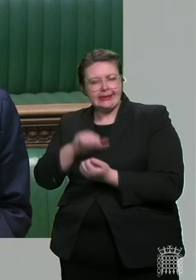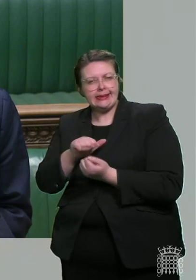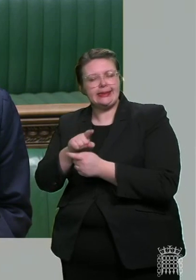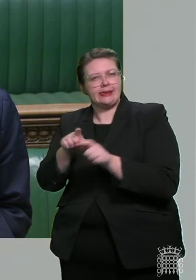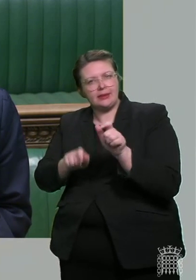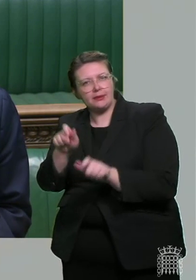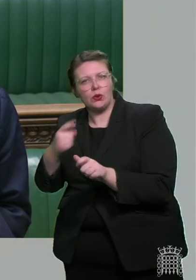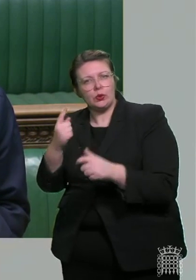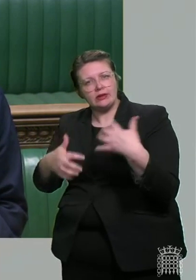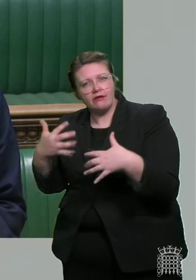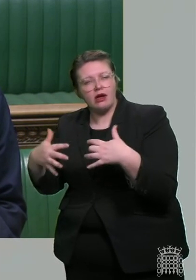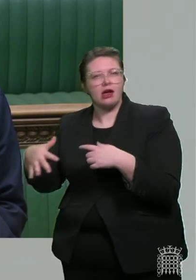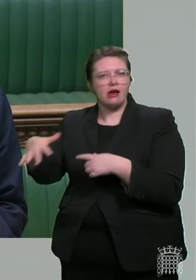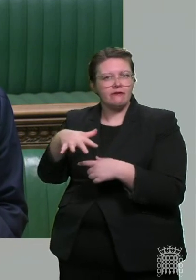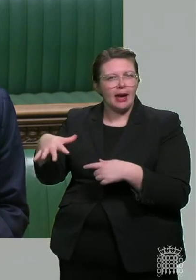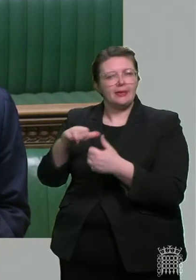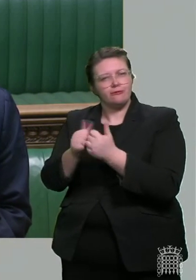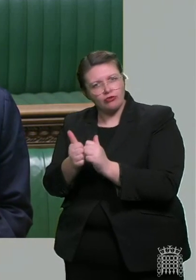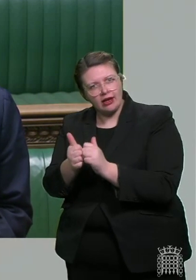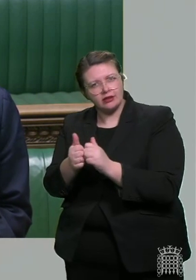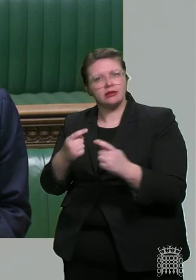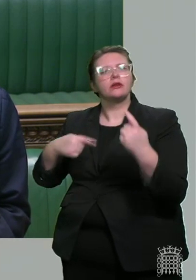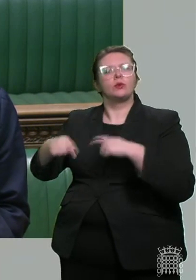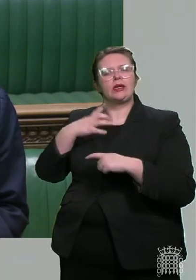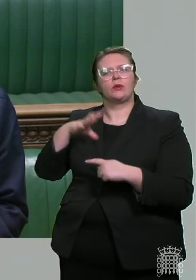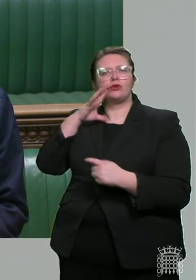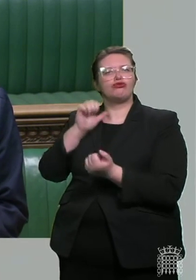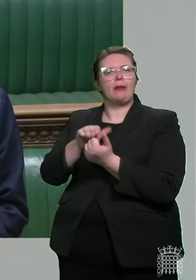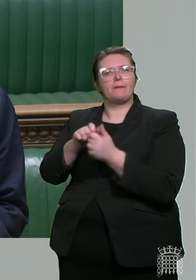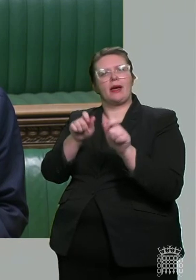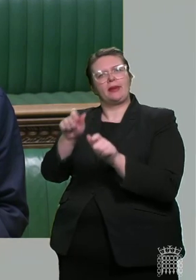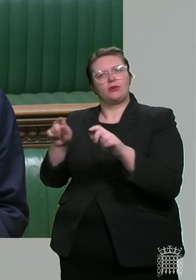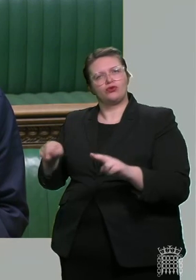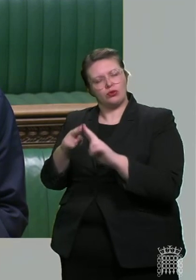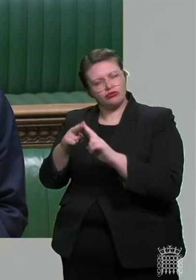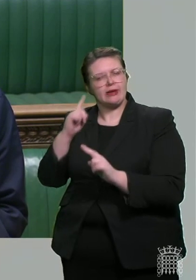I am sure this House will want to pay tribute to the people of Salisbury and Amesbury, and wish them well for the future.